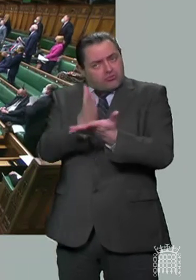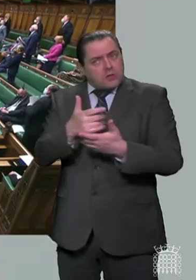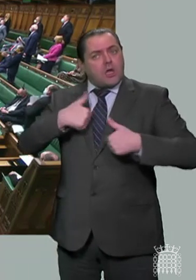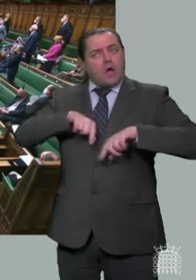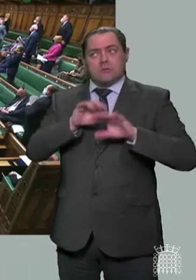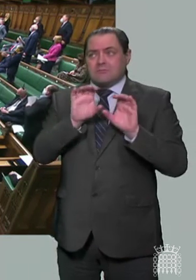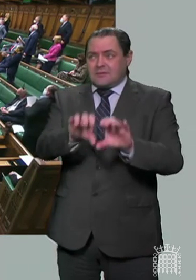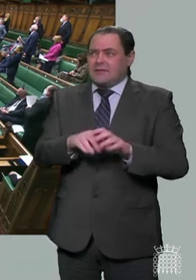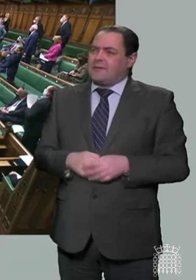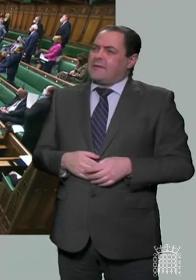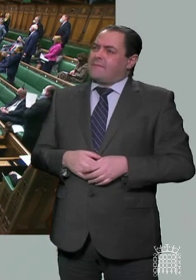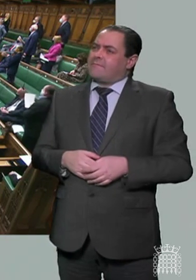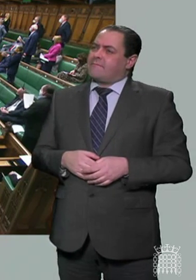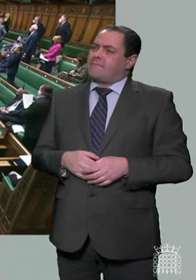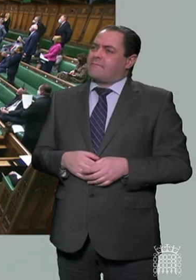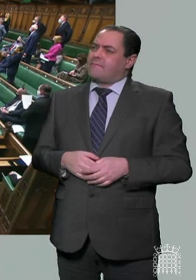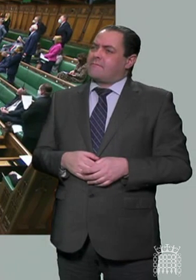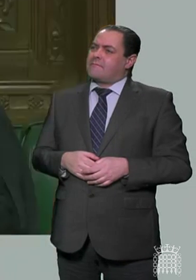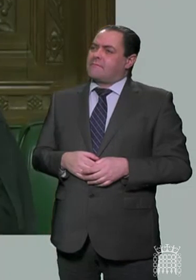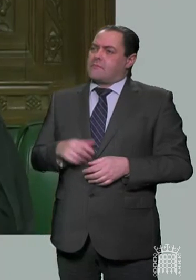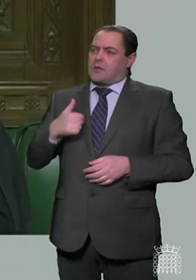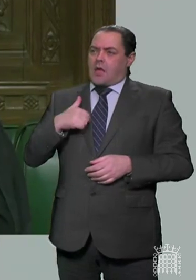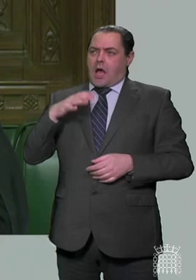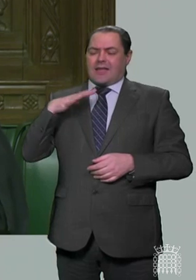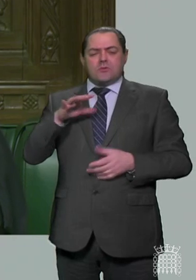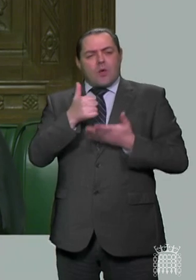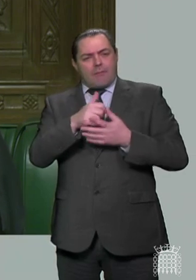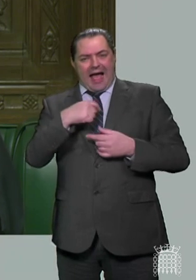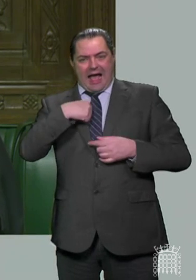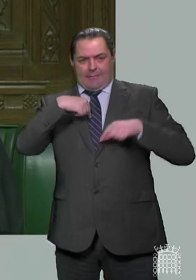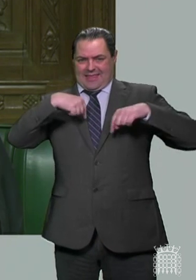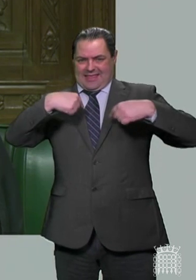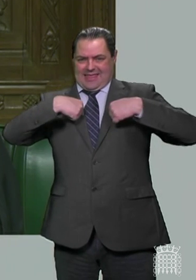I think I need to help a bit. Prime Minister, I am here in the Chair, not over that way—that will help us all.